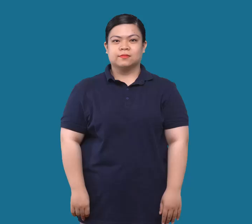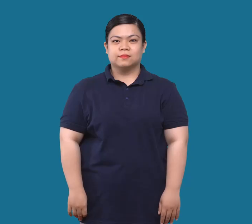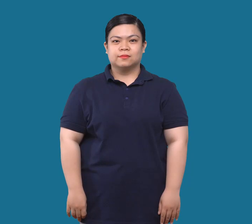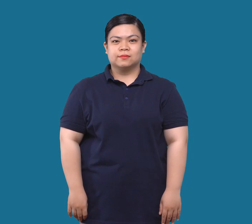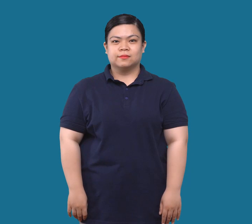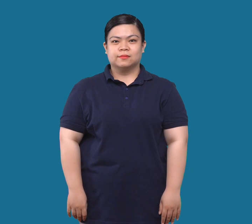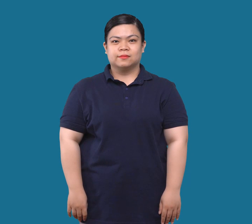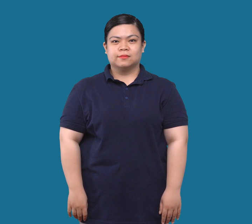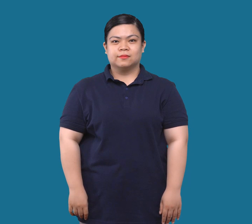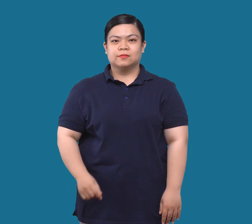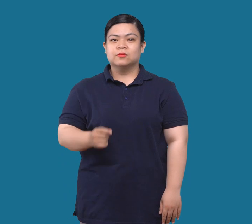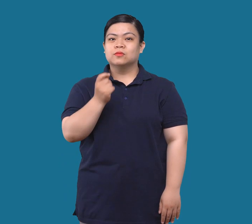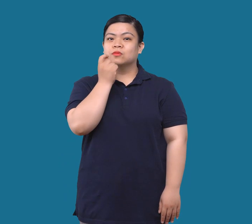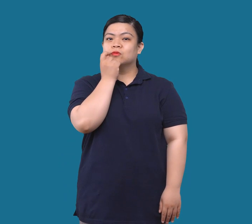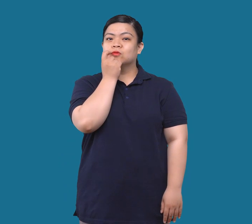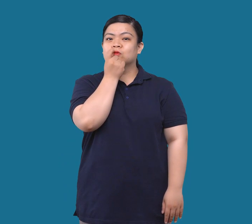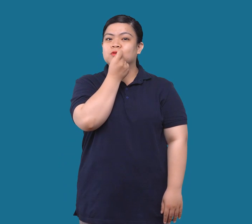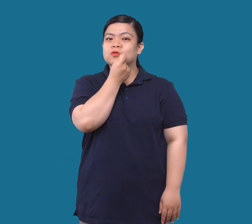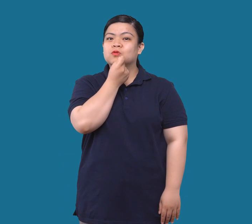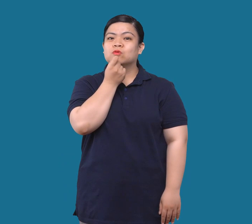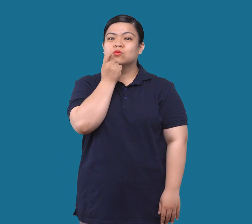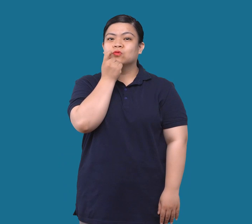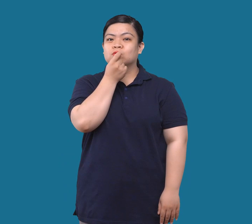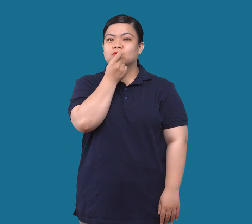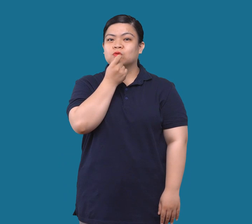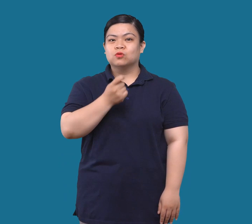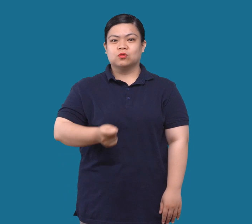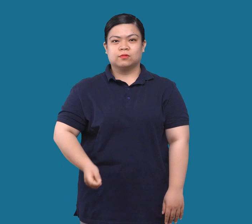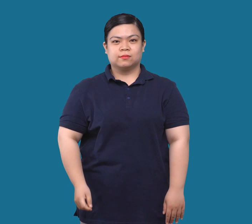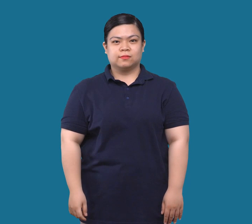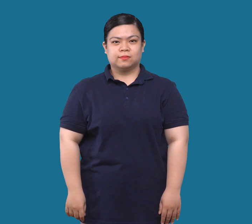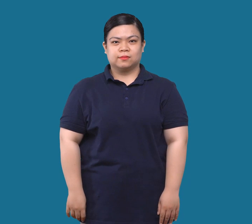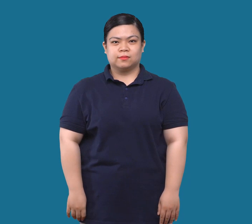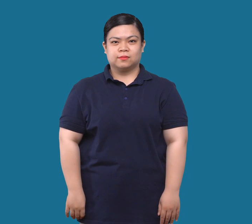son môi